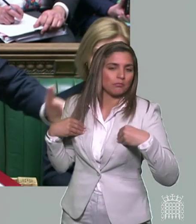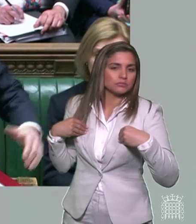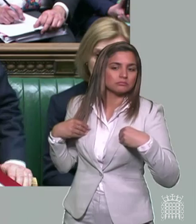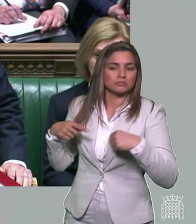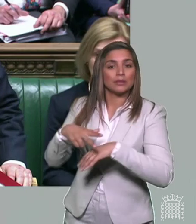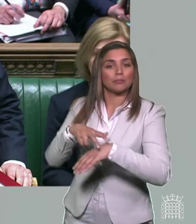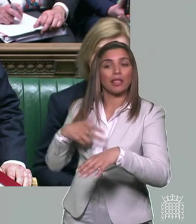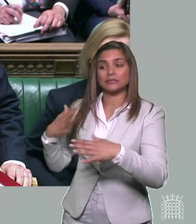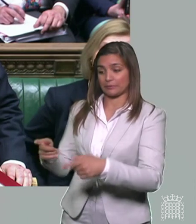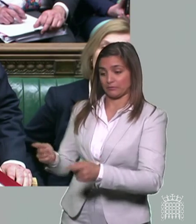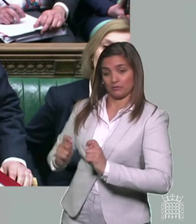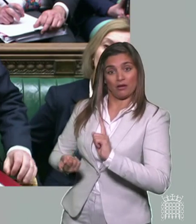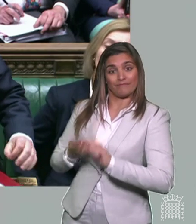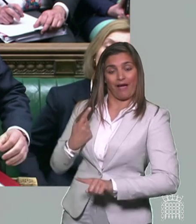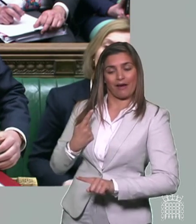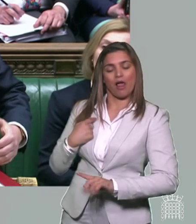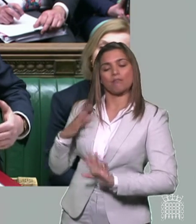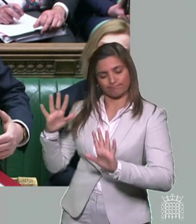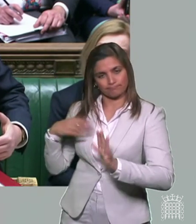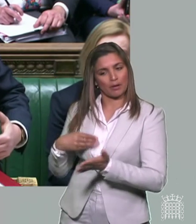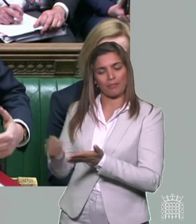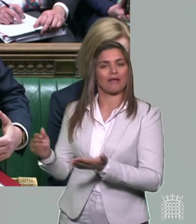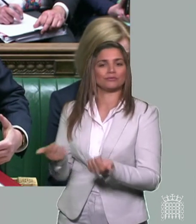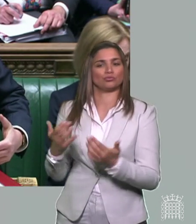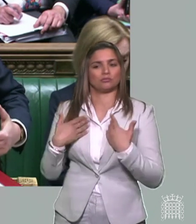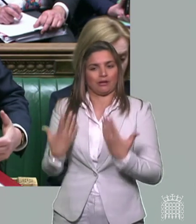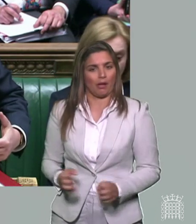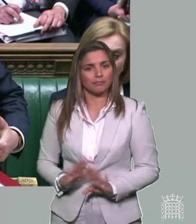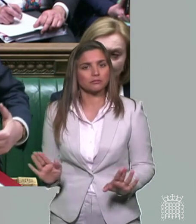I have paid the fixed penalty notice.